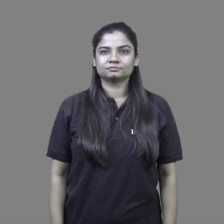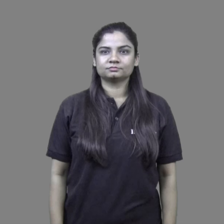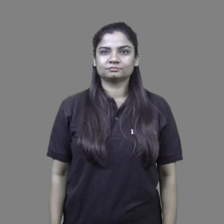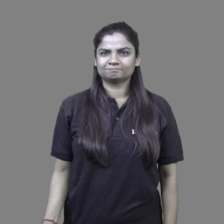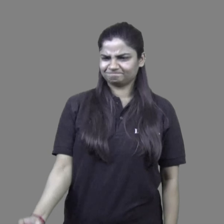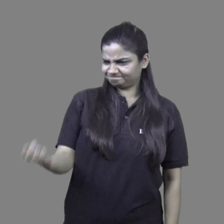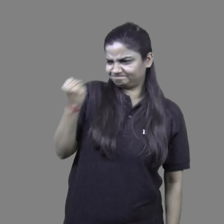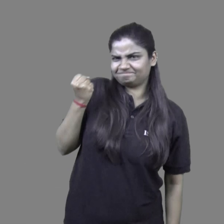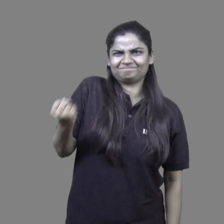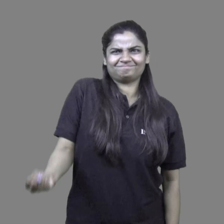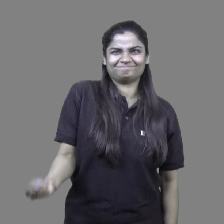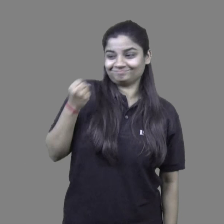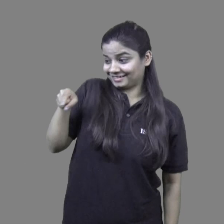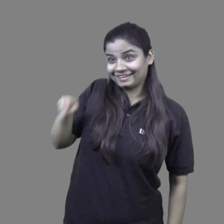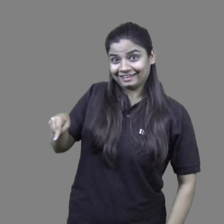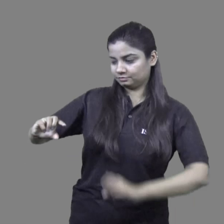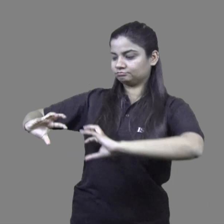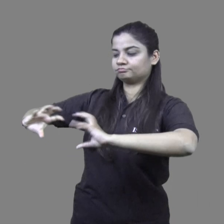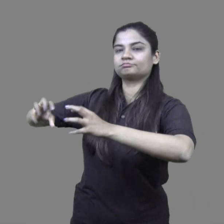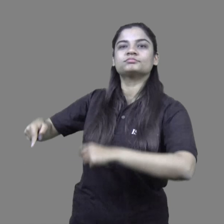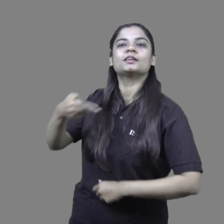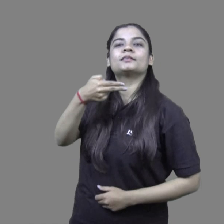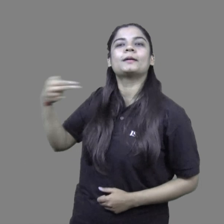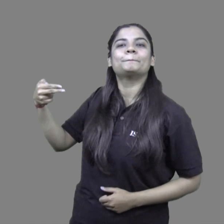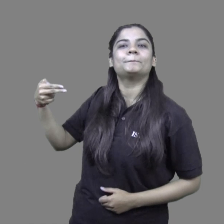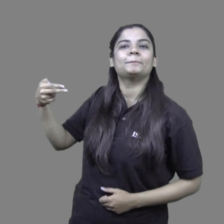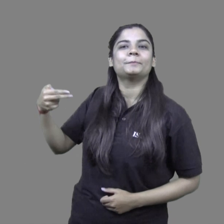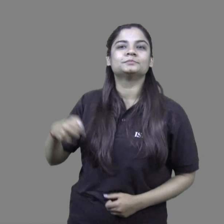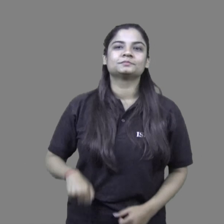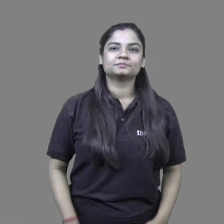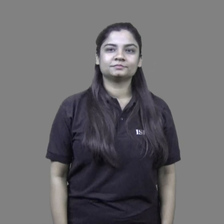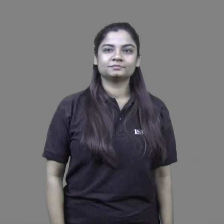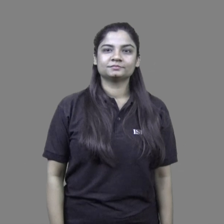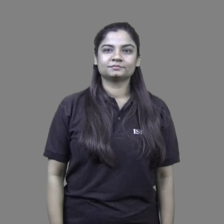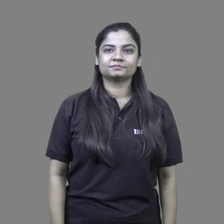Dumbell